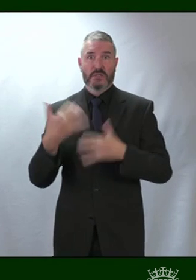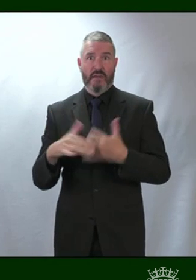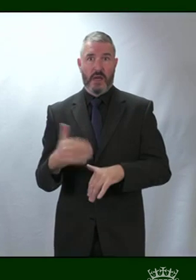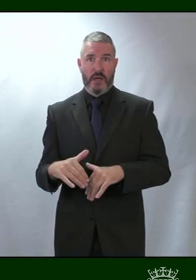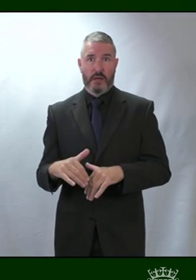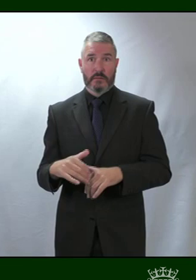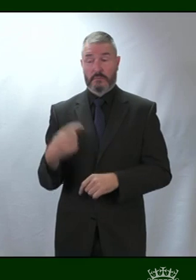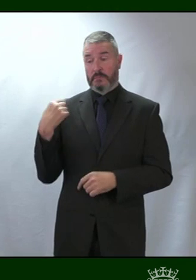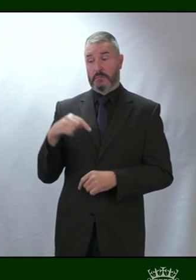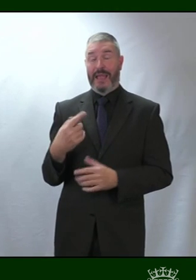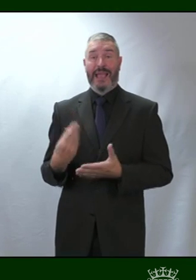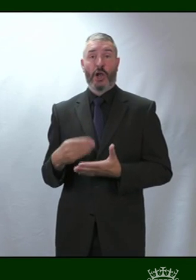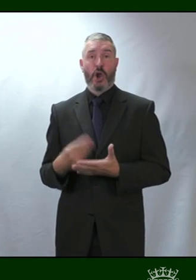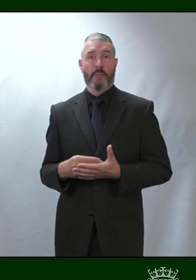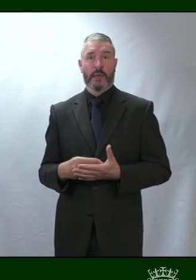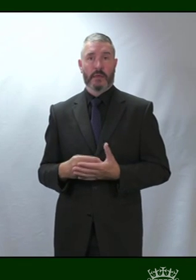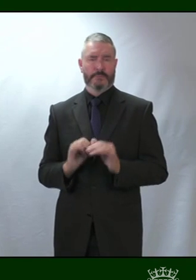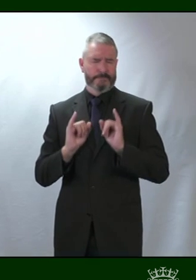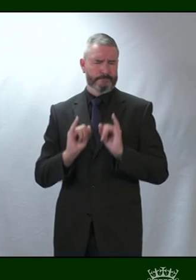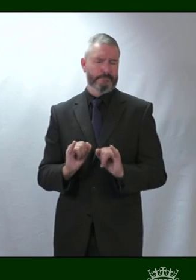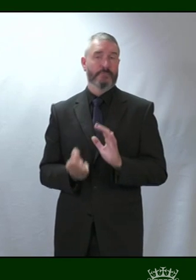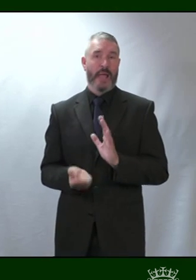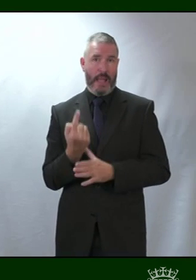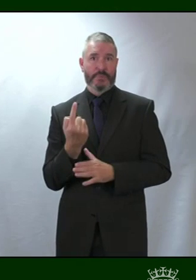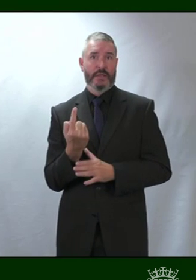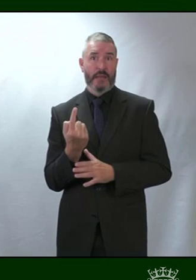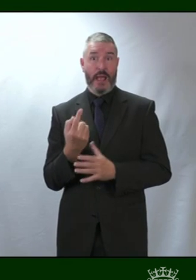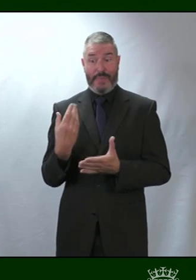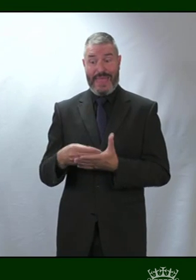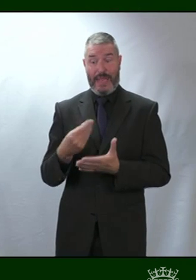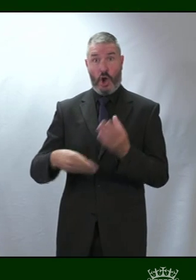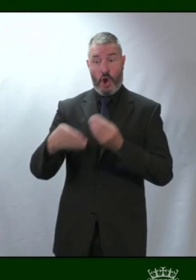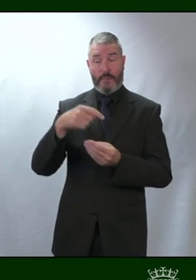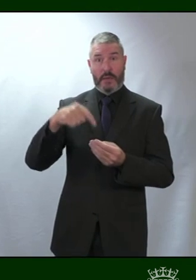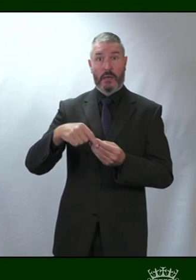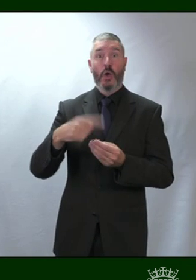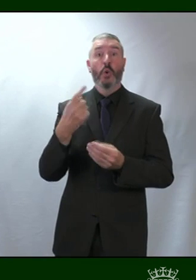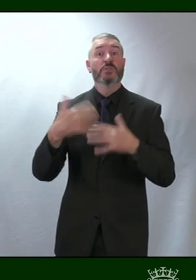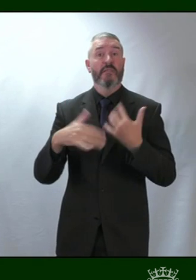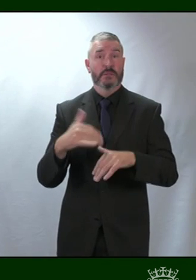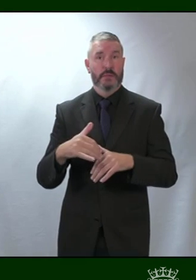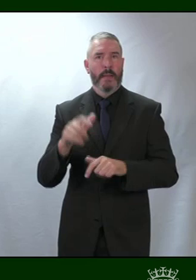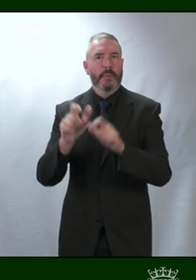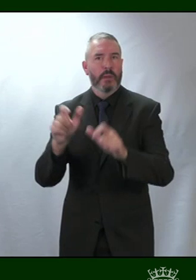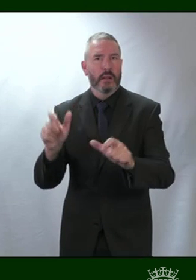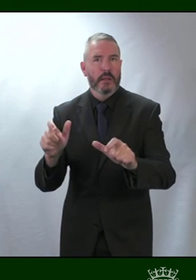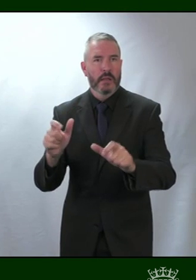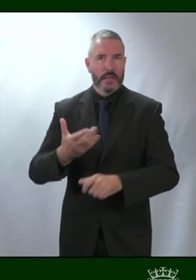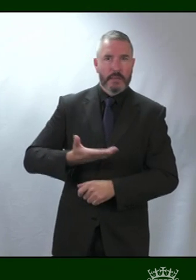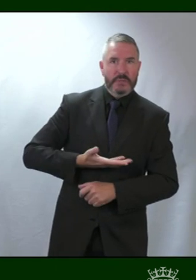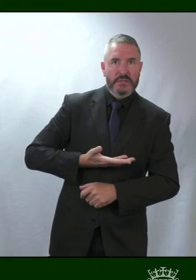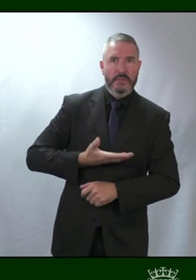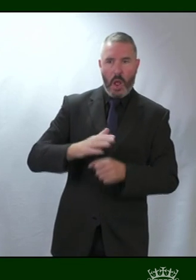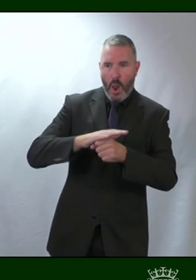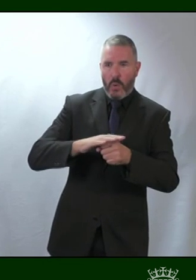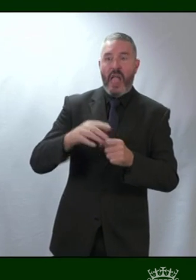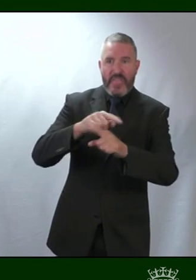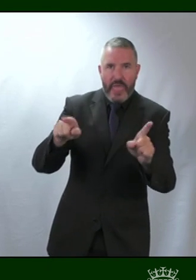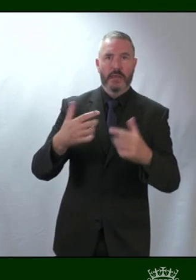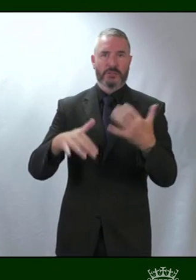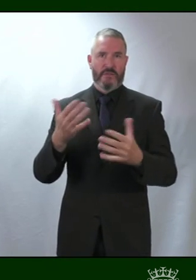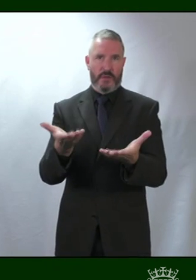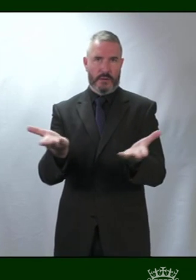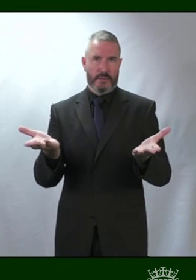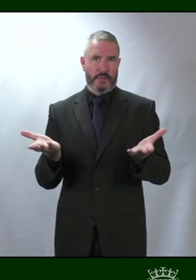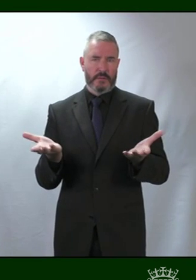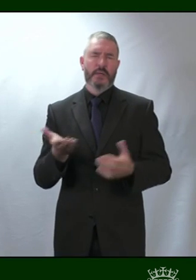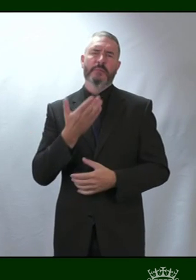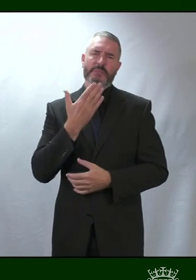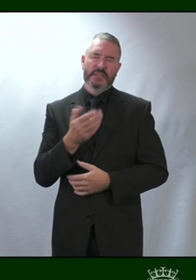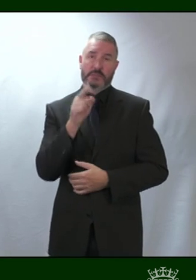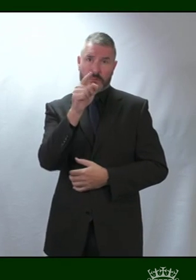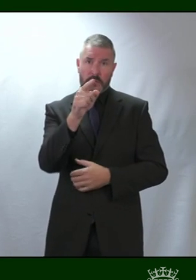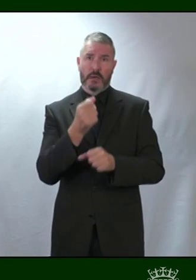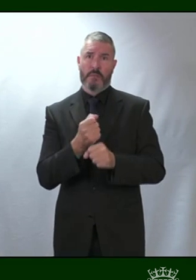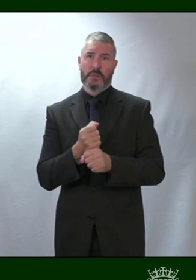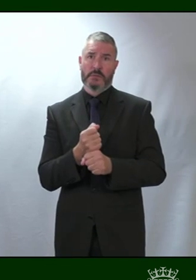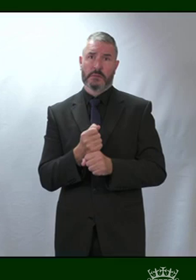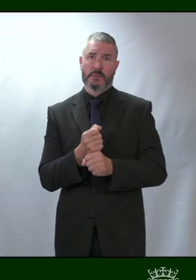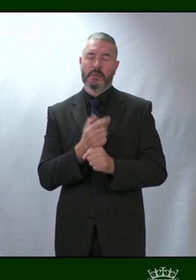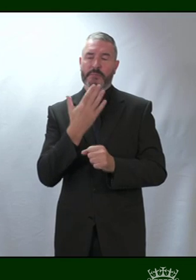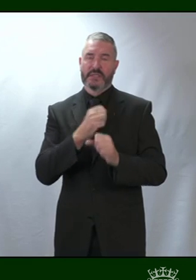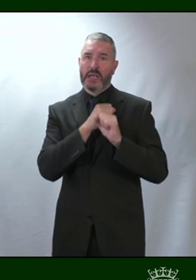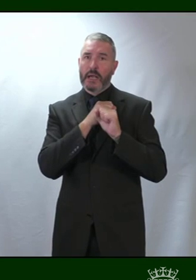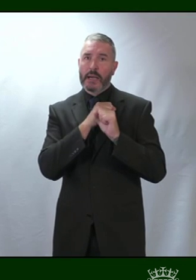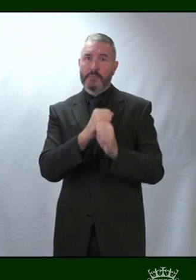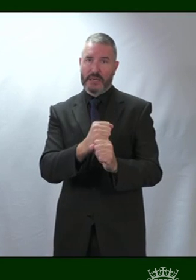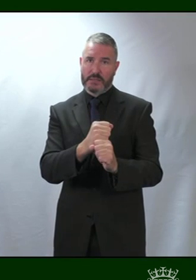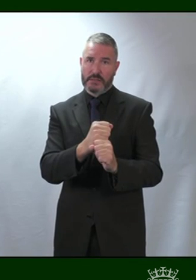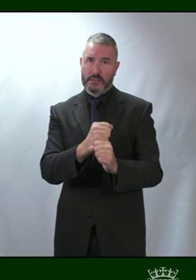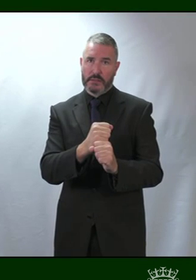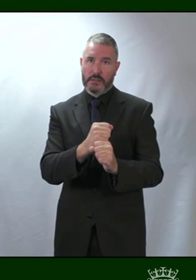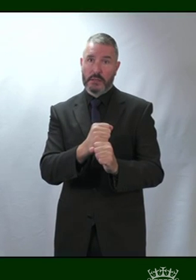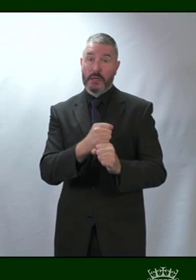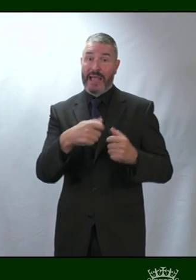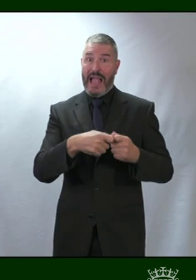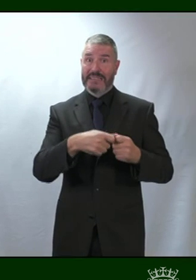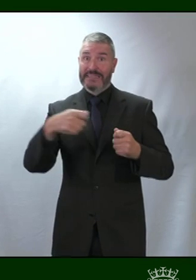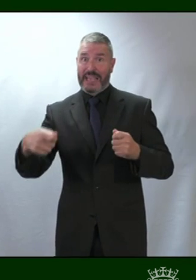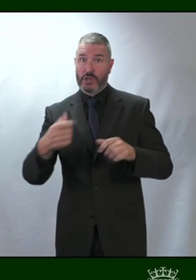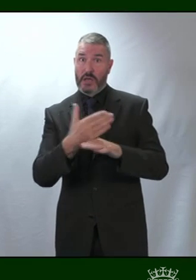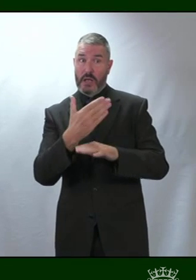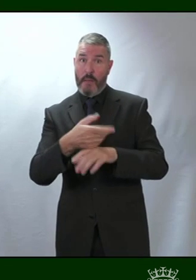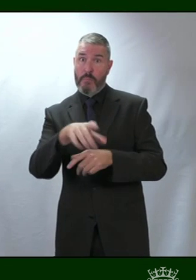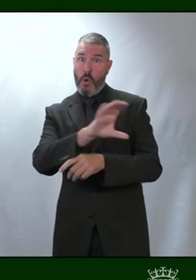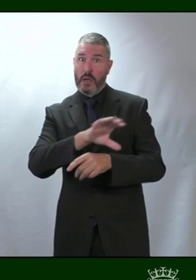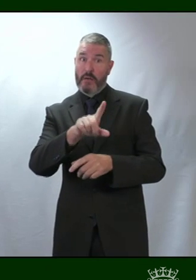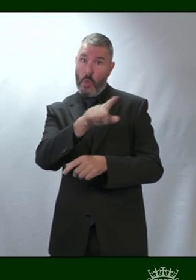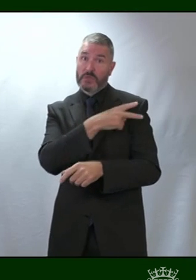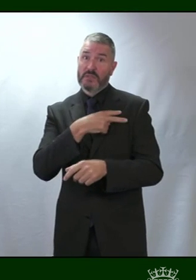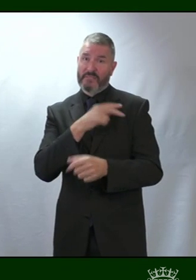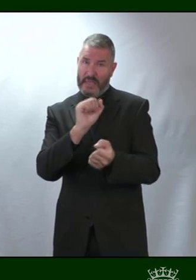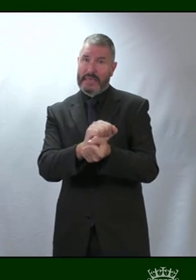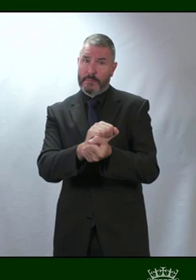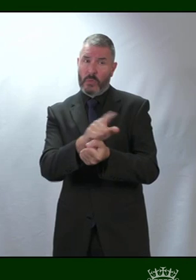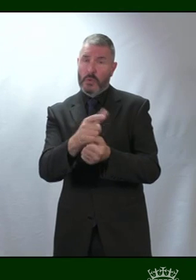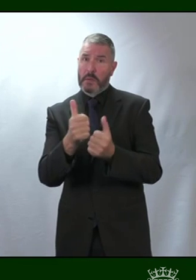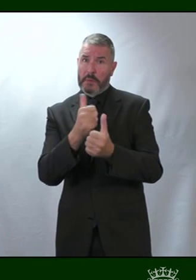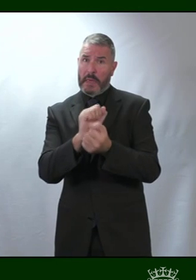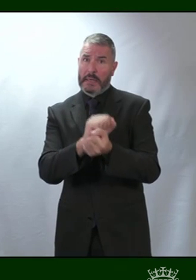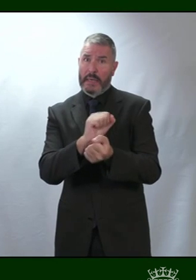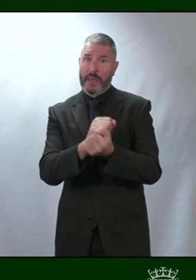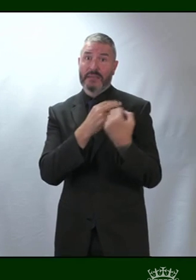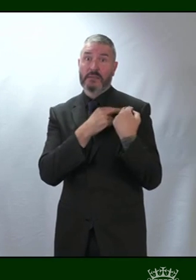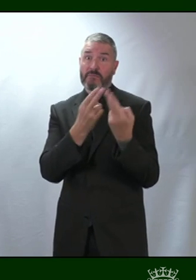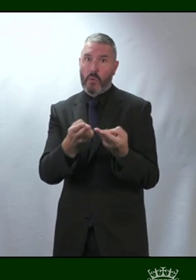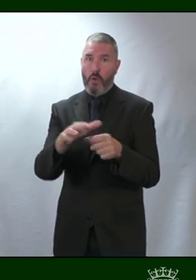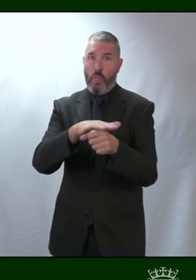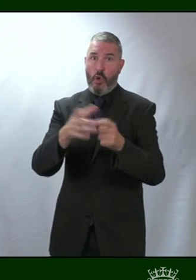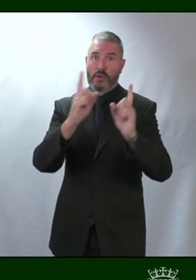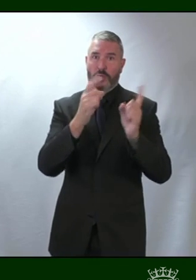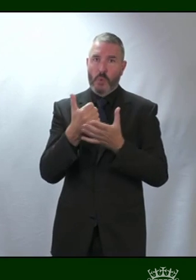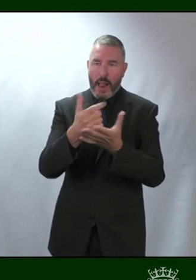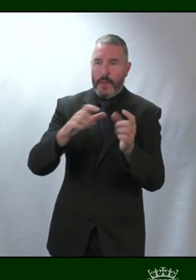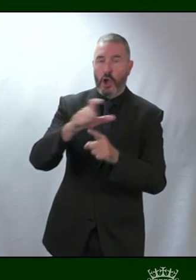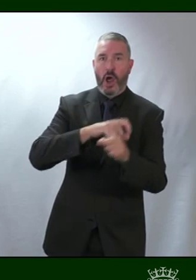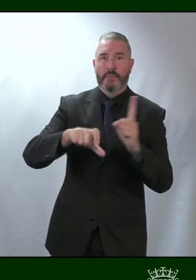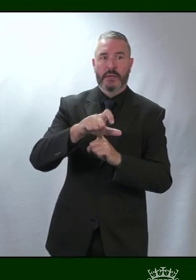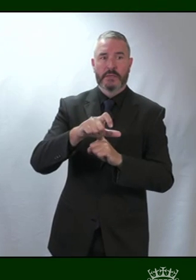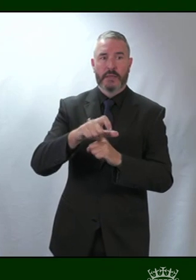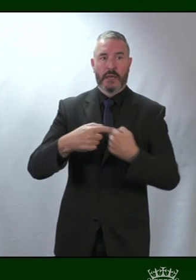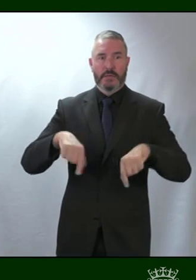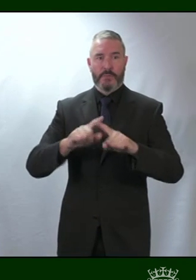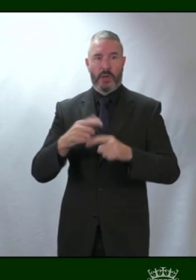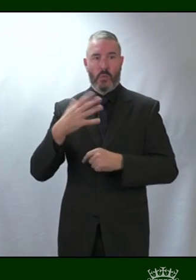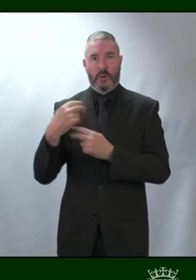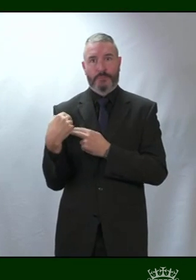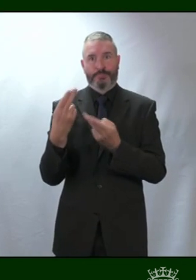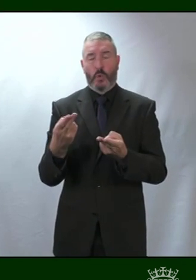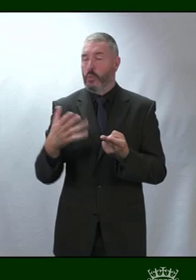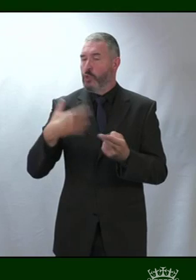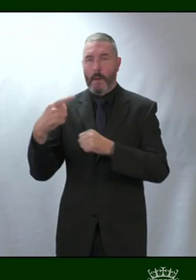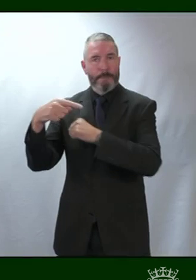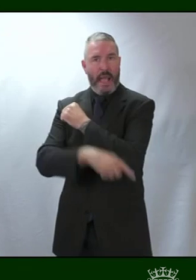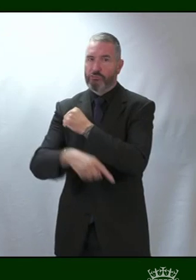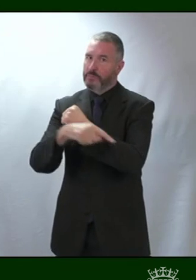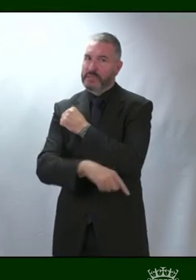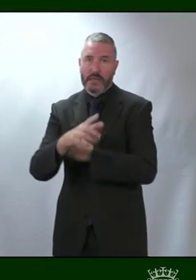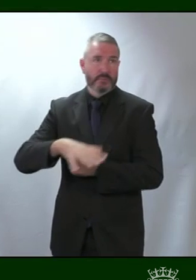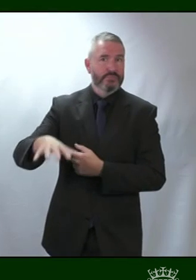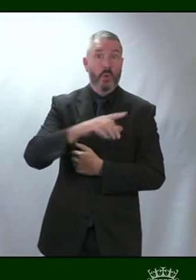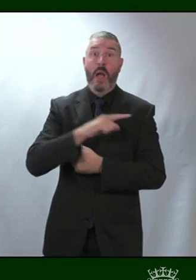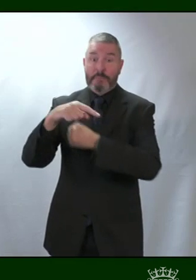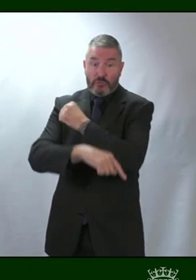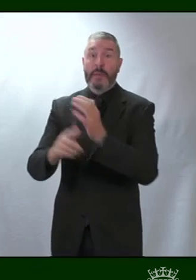Since the economic consequences are borne by people, businesses and local economies, will the Government make a commitment to retaining continued support for employment, giving resources to devolved authorities to help local economies, and suspending air passenger duty to stave off bankruptcies and save jobs?